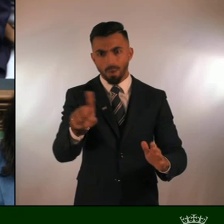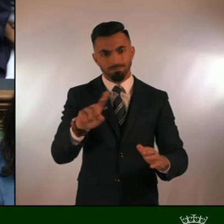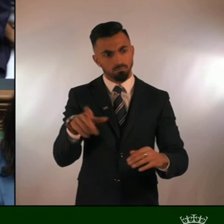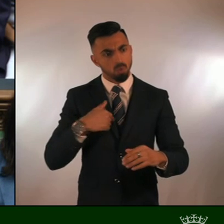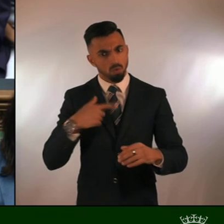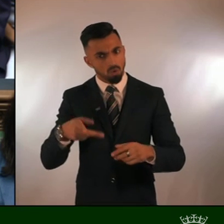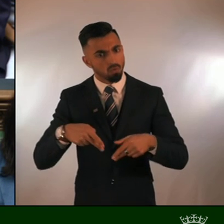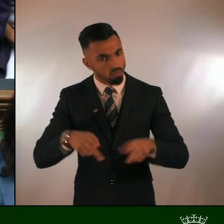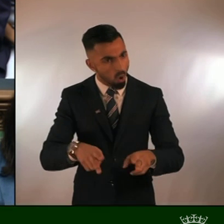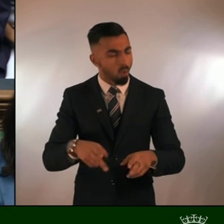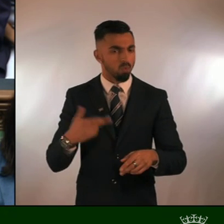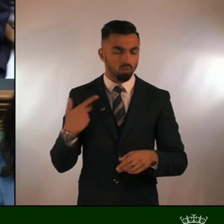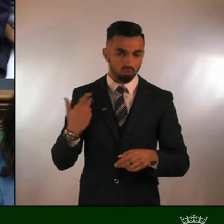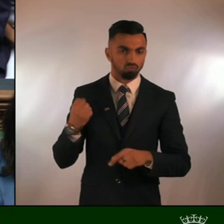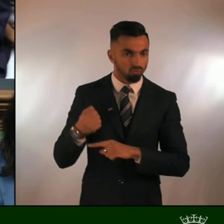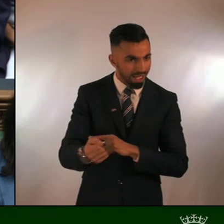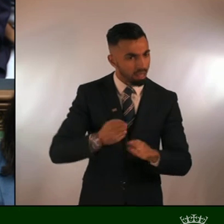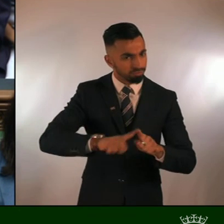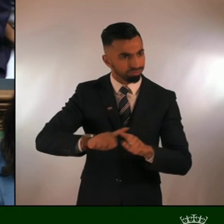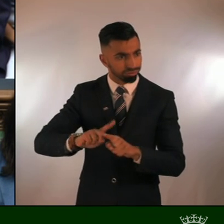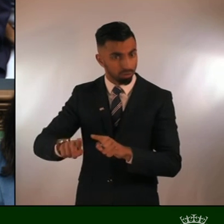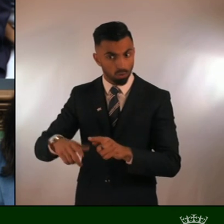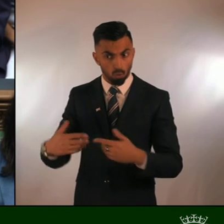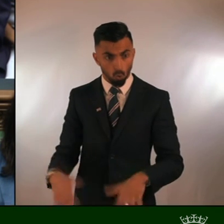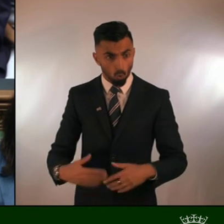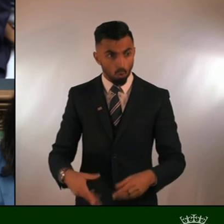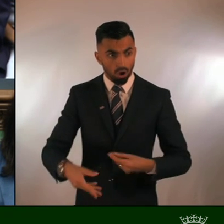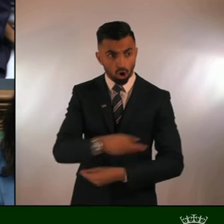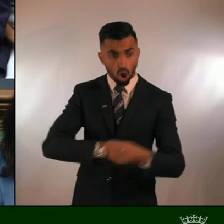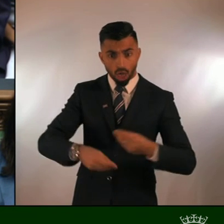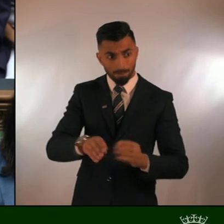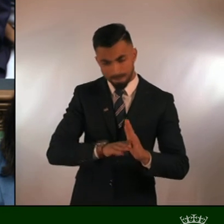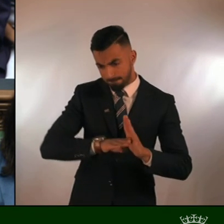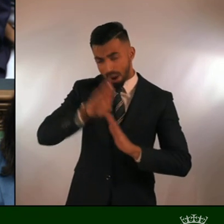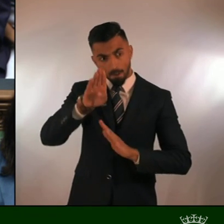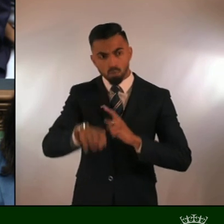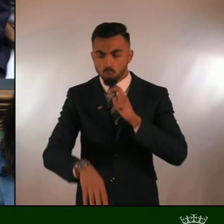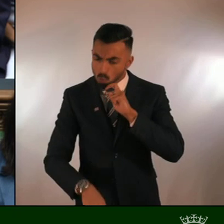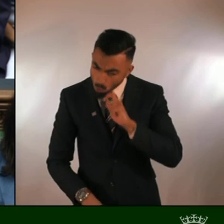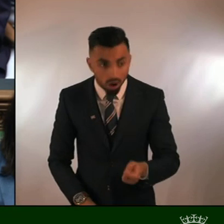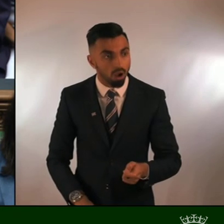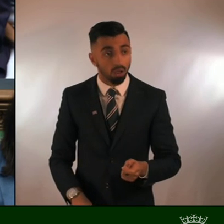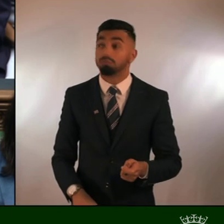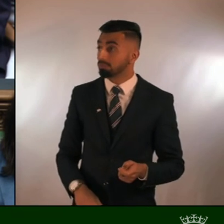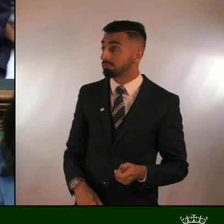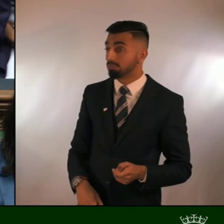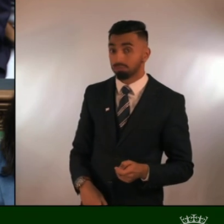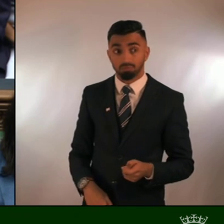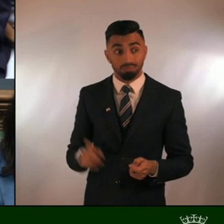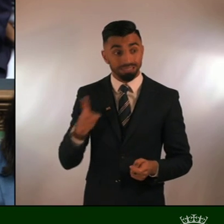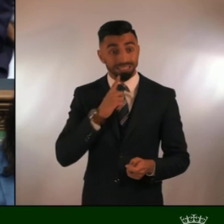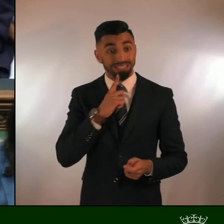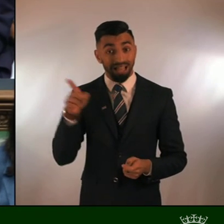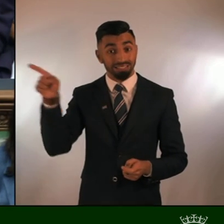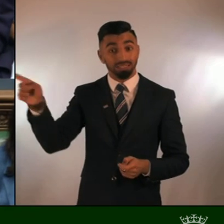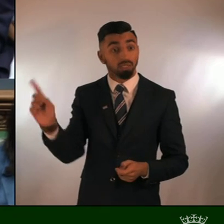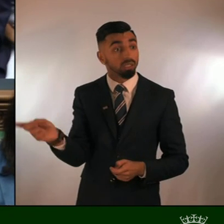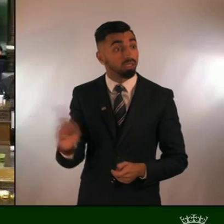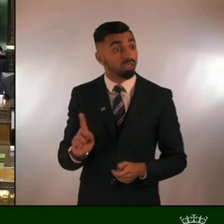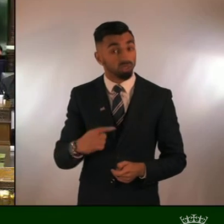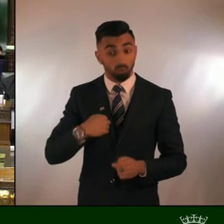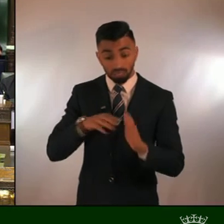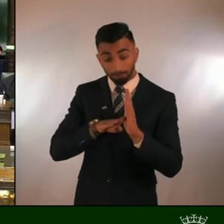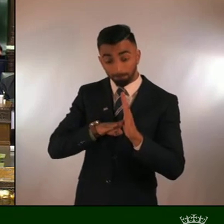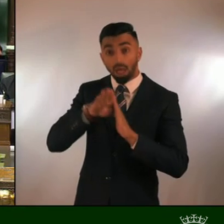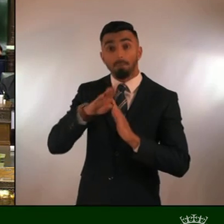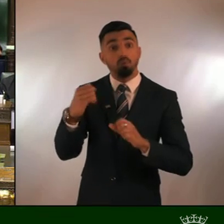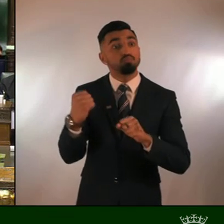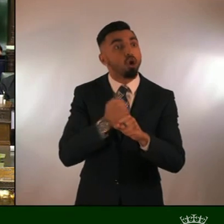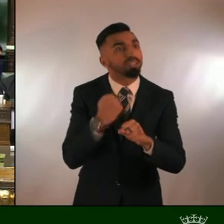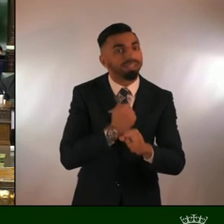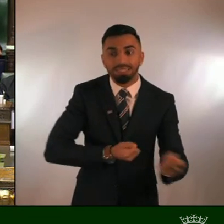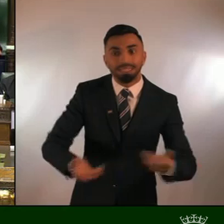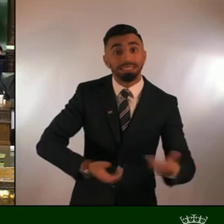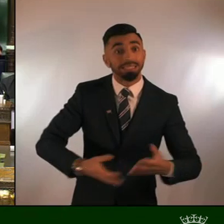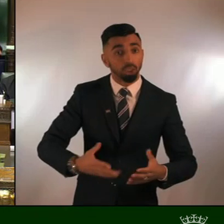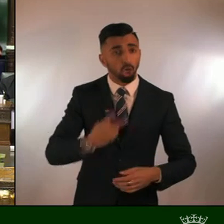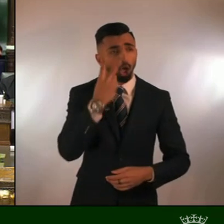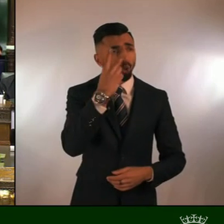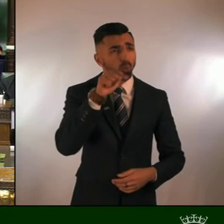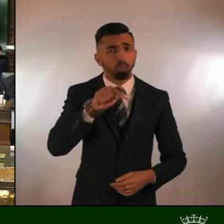If future Governments have the same determination to continue our approach, the UK’s long-term productivity will increase by 2.5%.